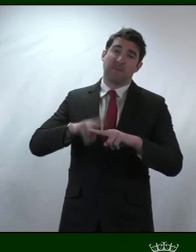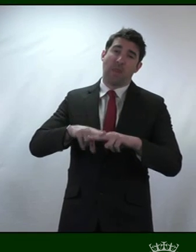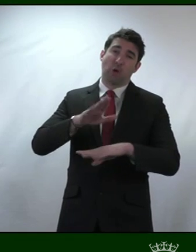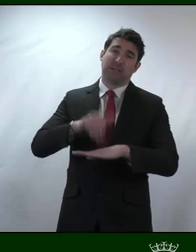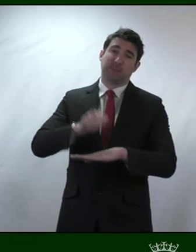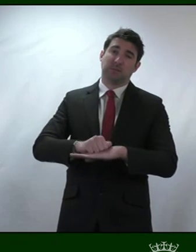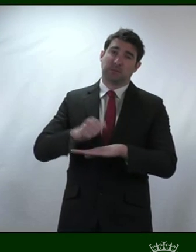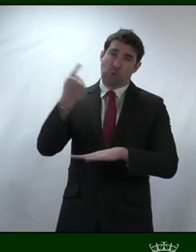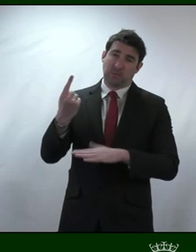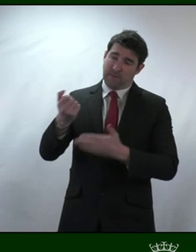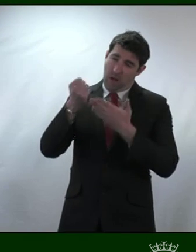Father Christmas?